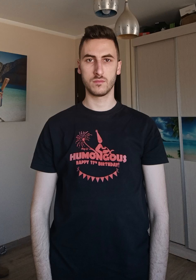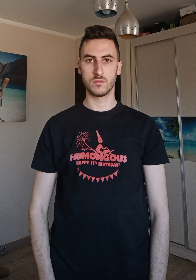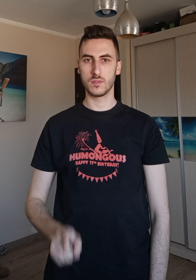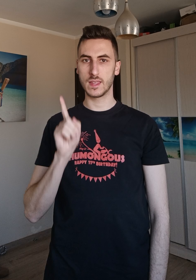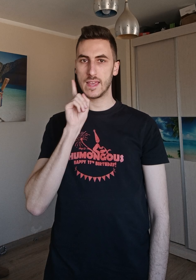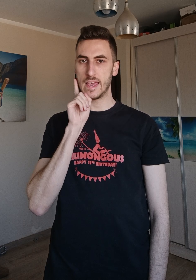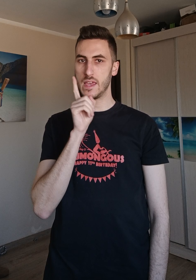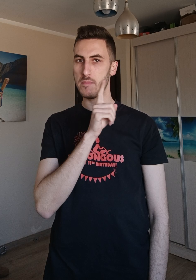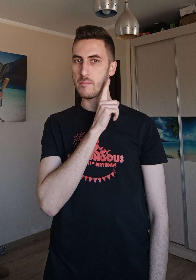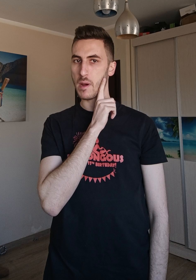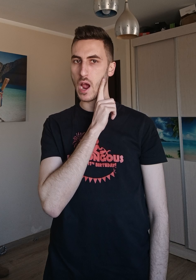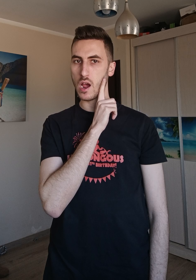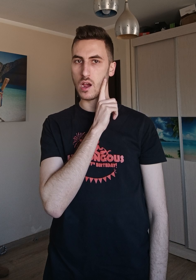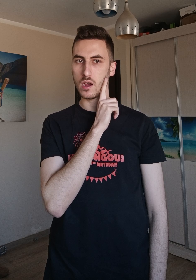אמא